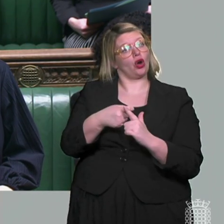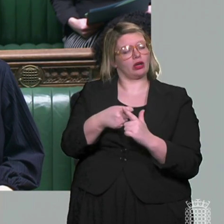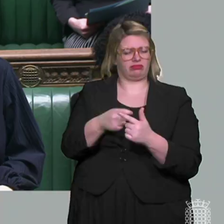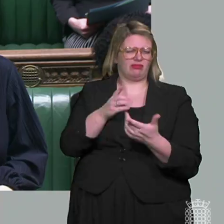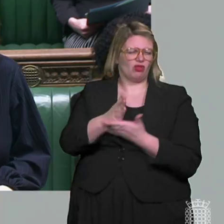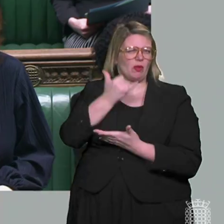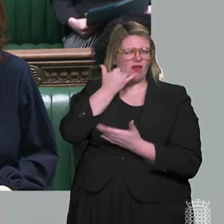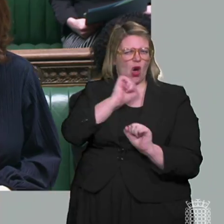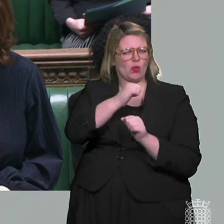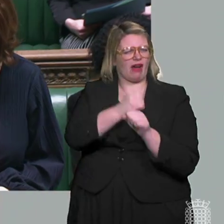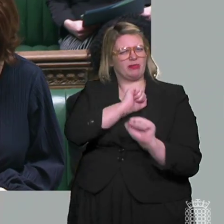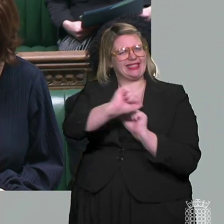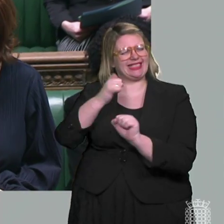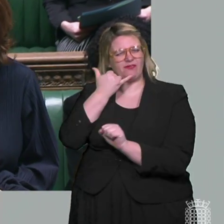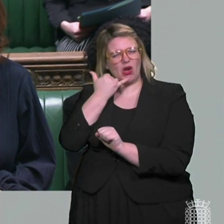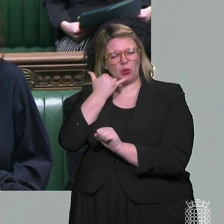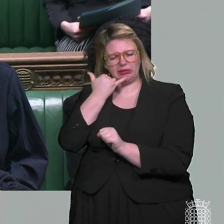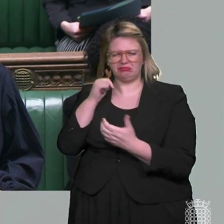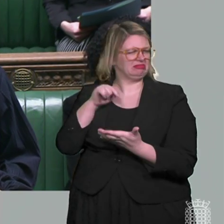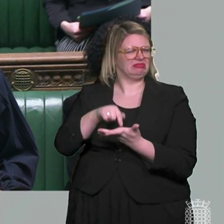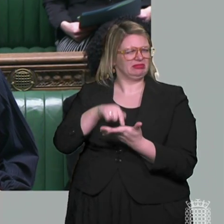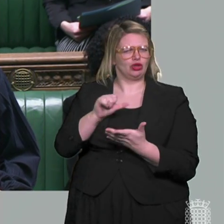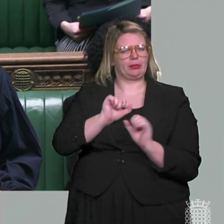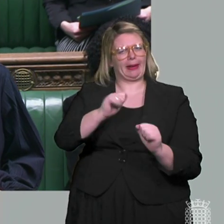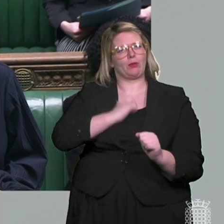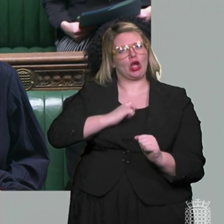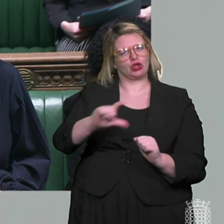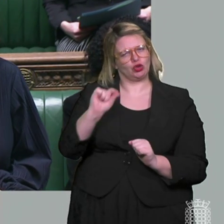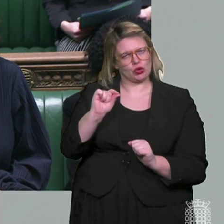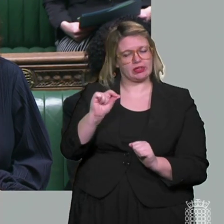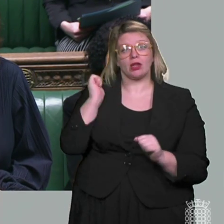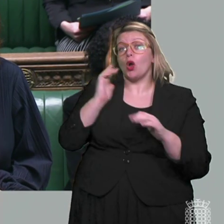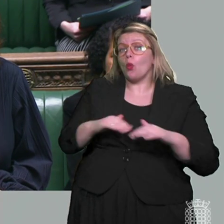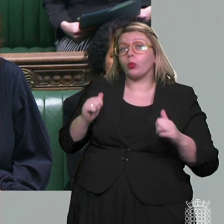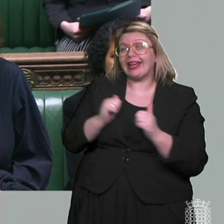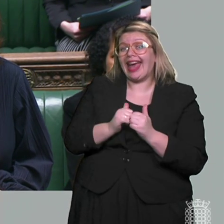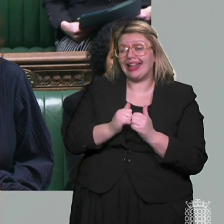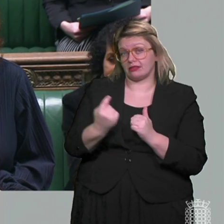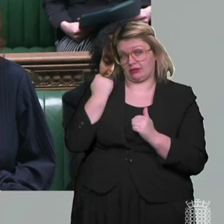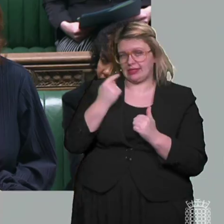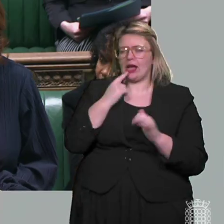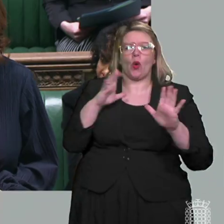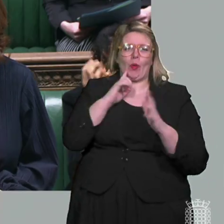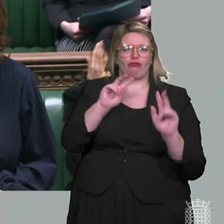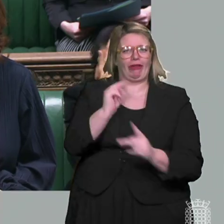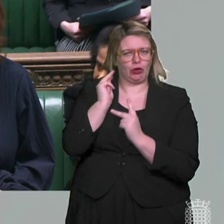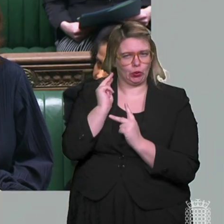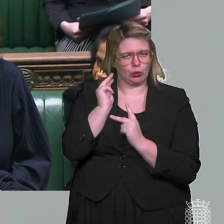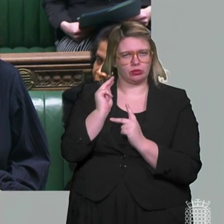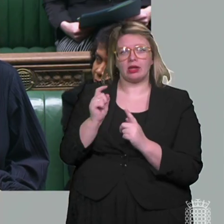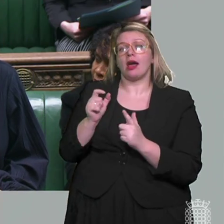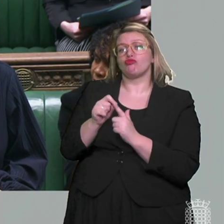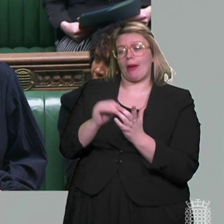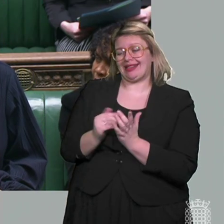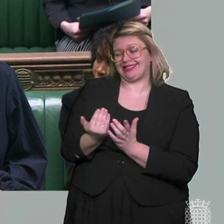At the weekend, it was reported that there was to be a review of TikTok, and this week the Prime Minister said that he was considering a ban.